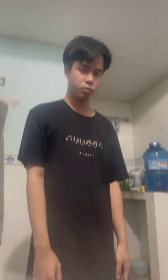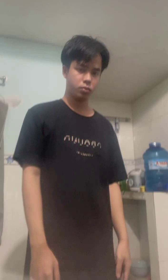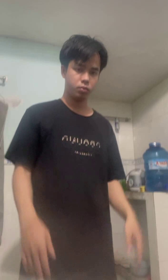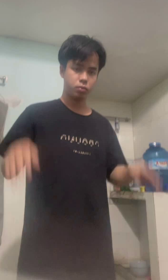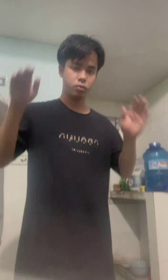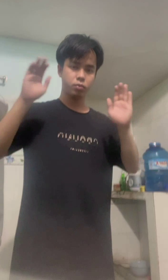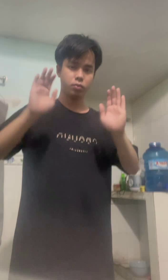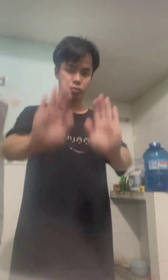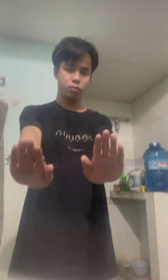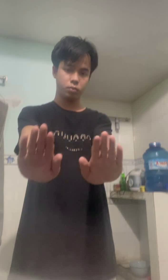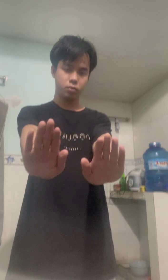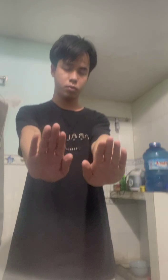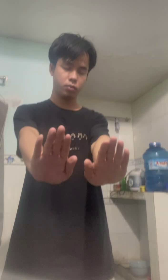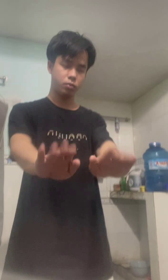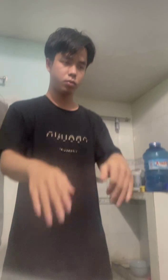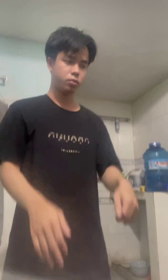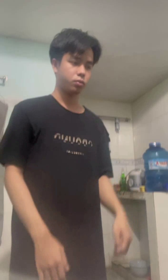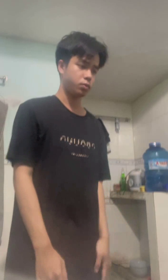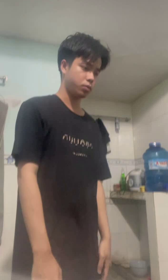dung lai